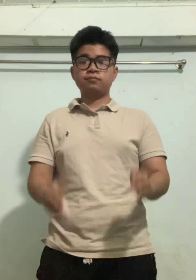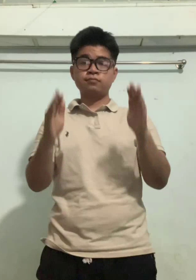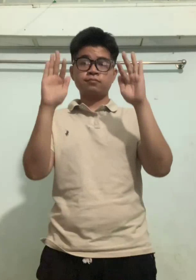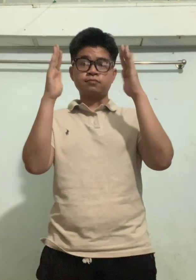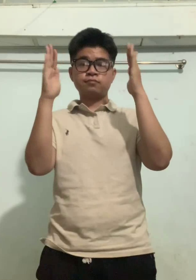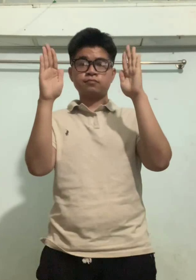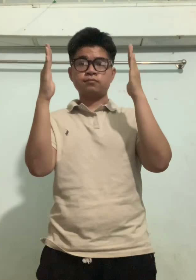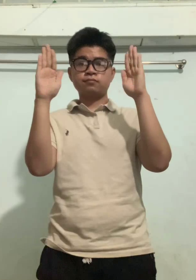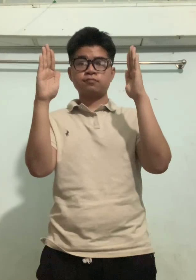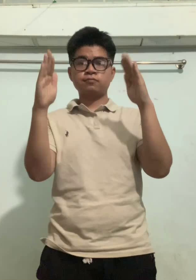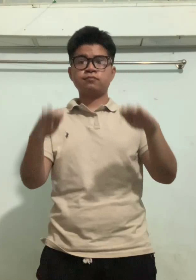vo tay